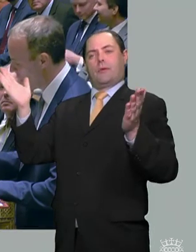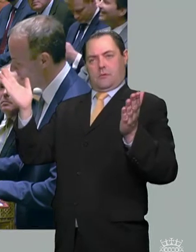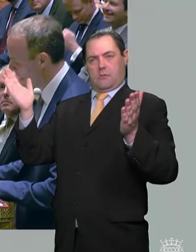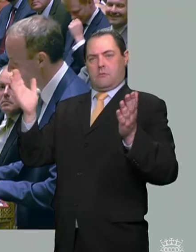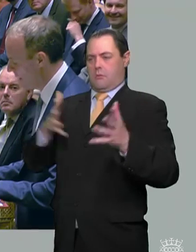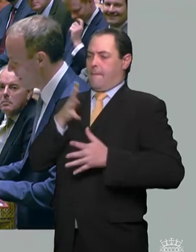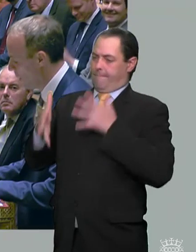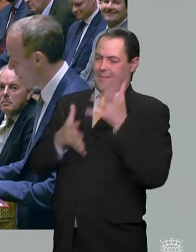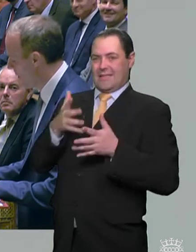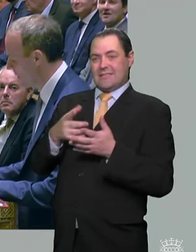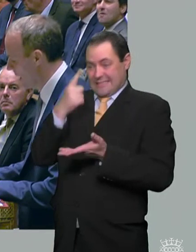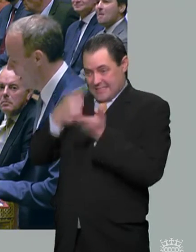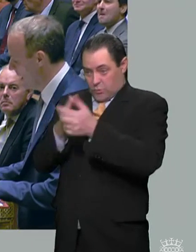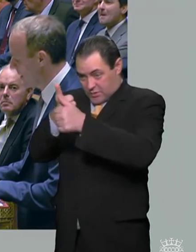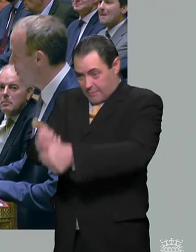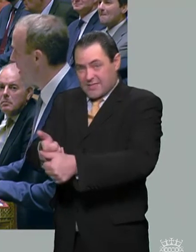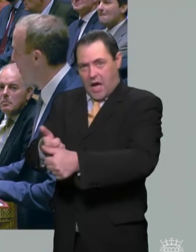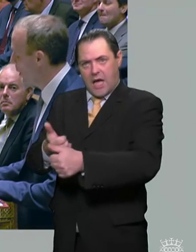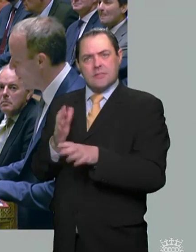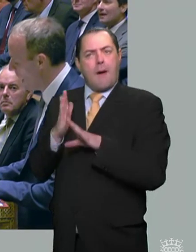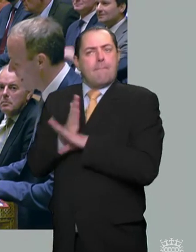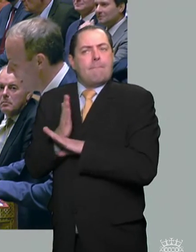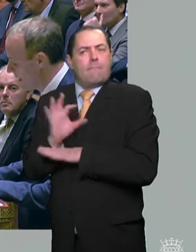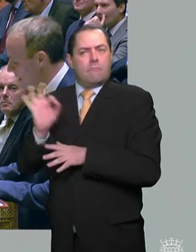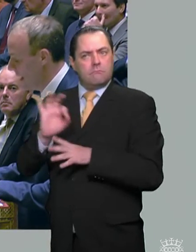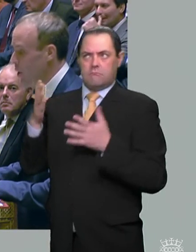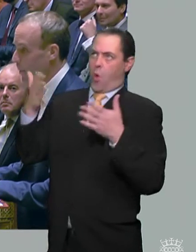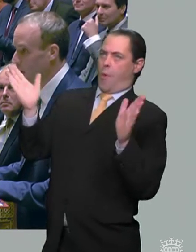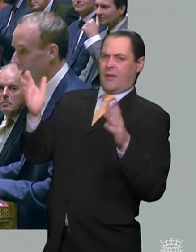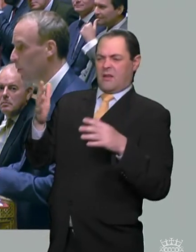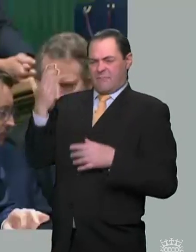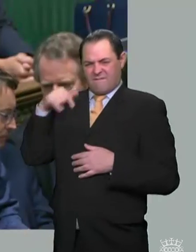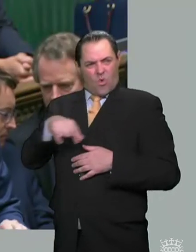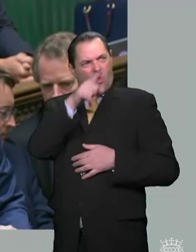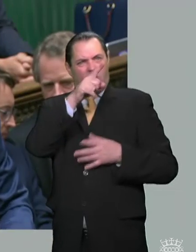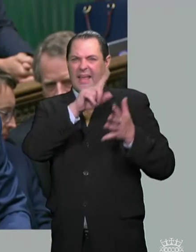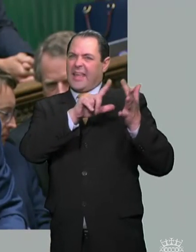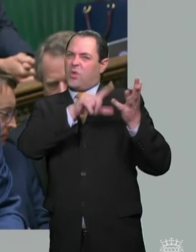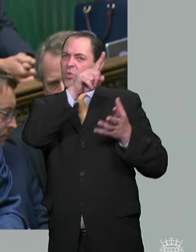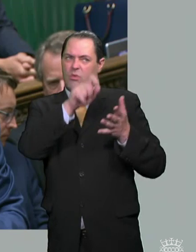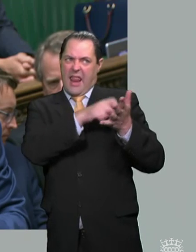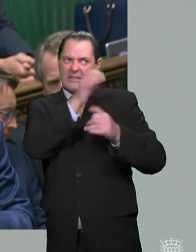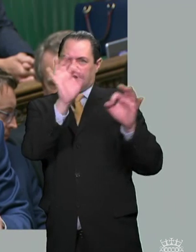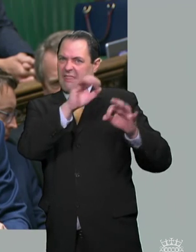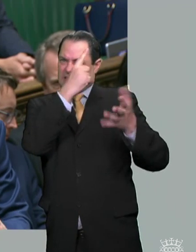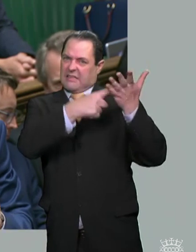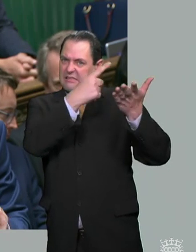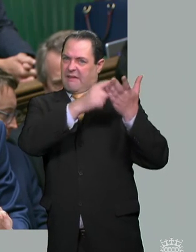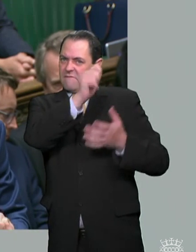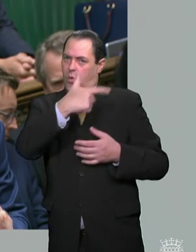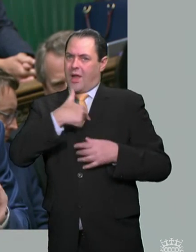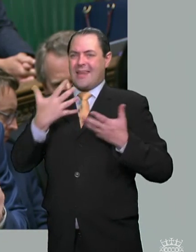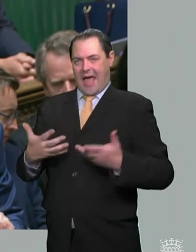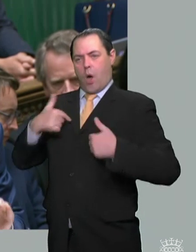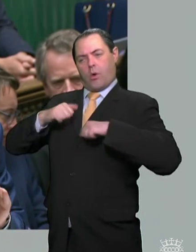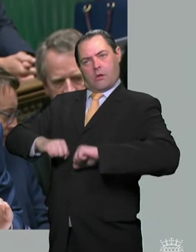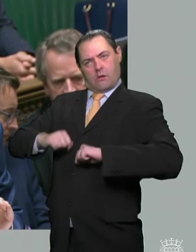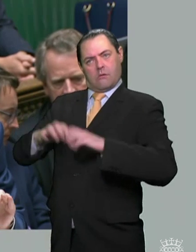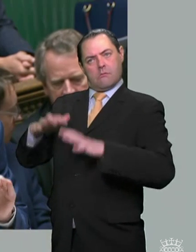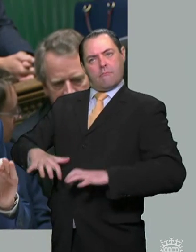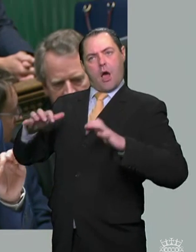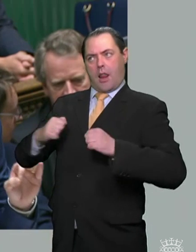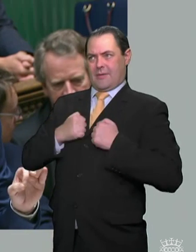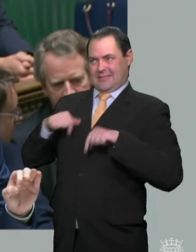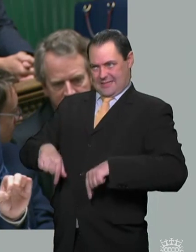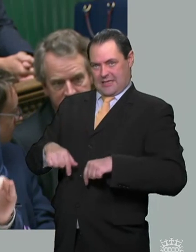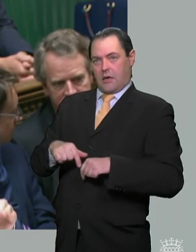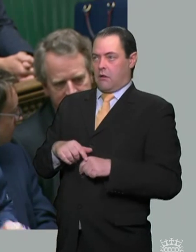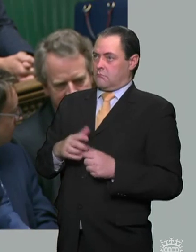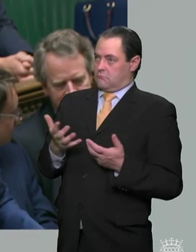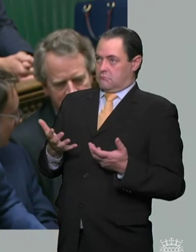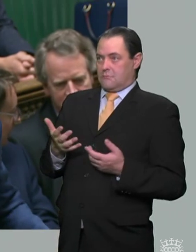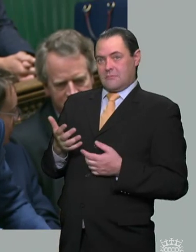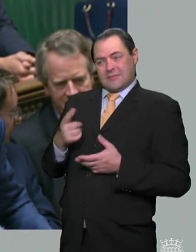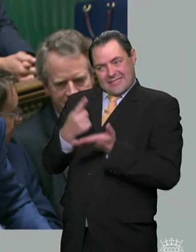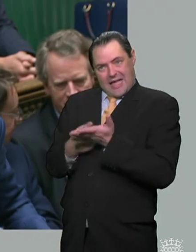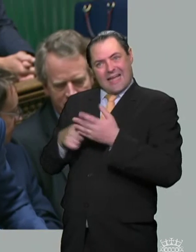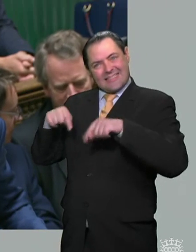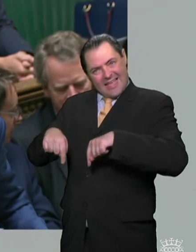Decisions on subsidies that were previously subject to approval by unelected EU bureaucrats will now be decided subject to the scrutiny and rigour of honourable Members across the House.